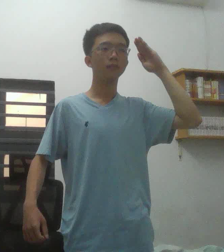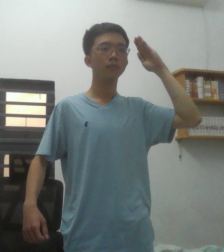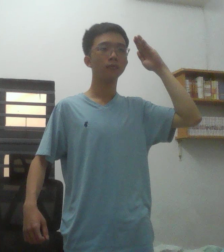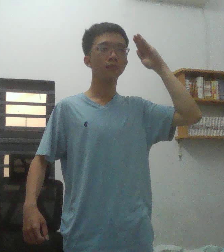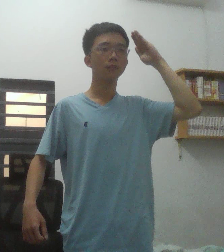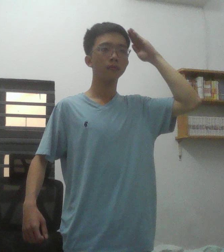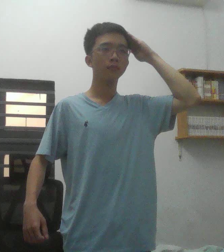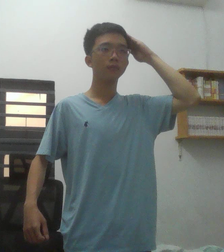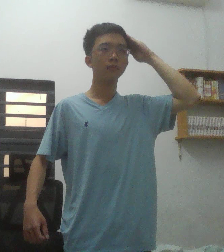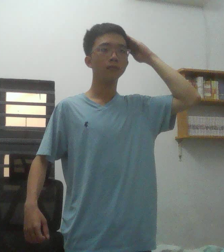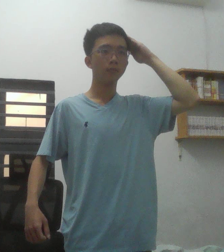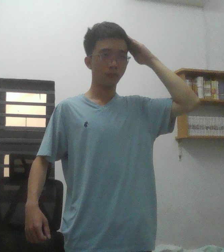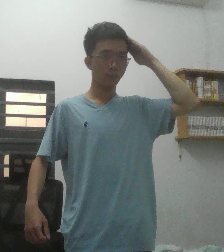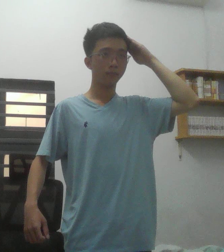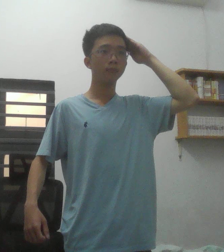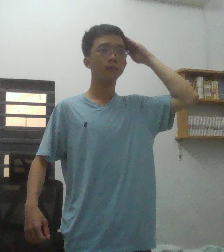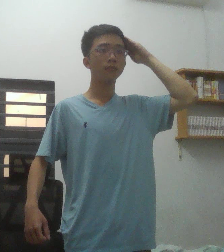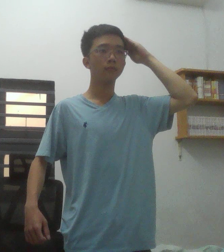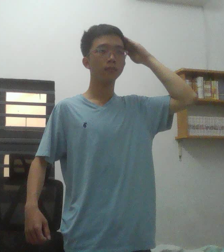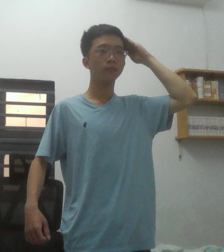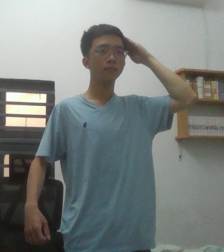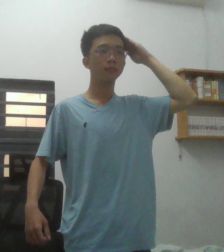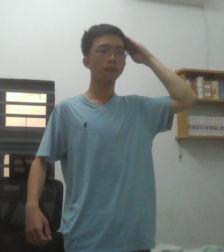biet